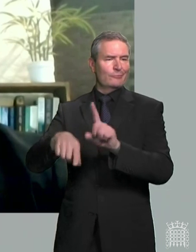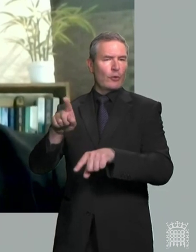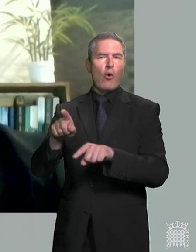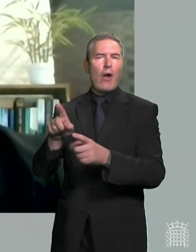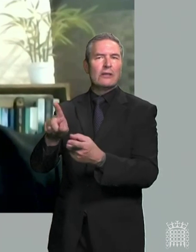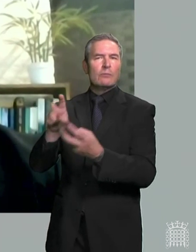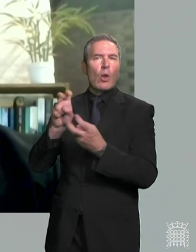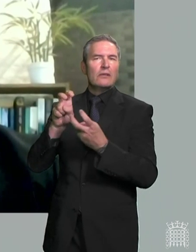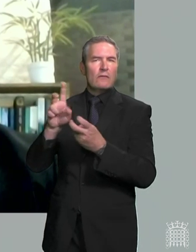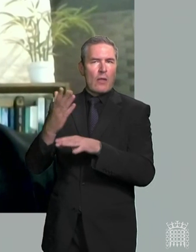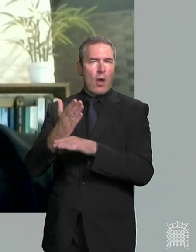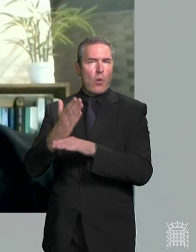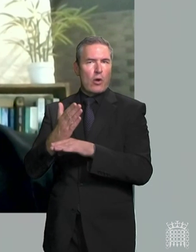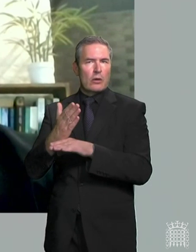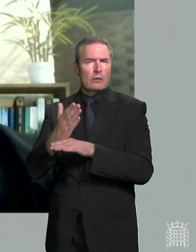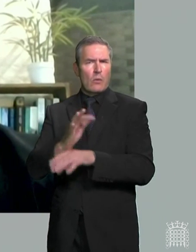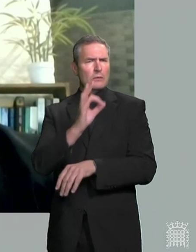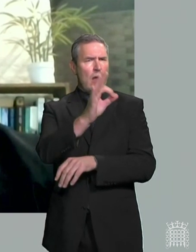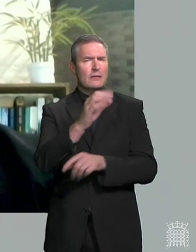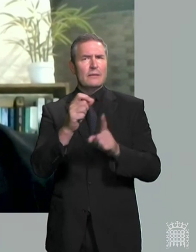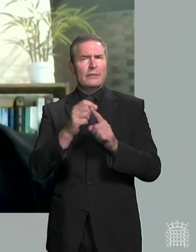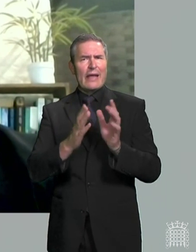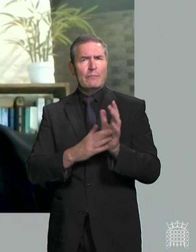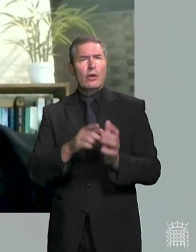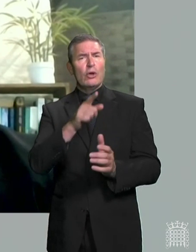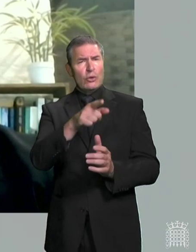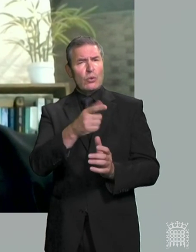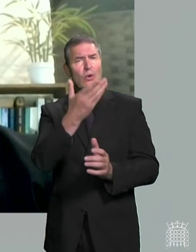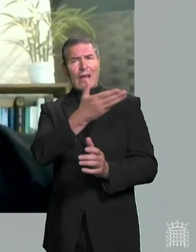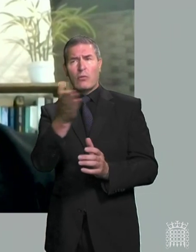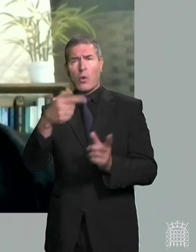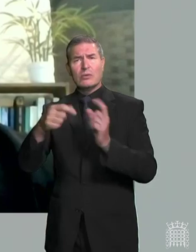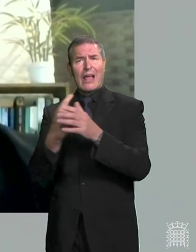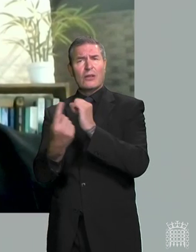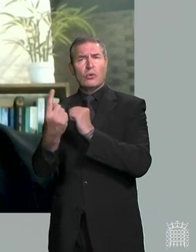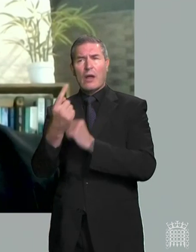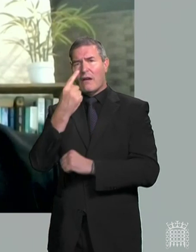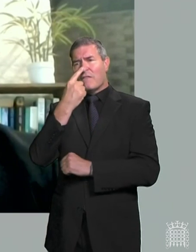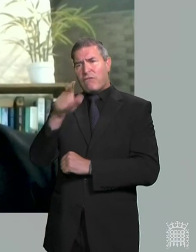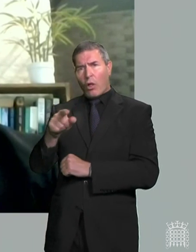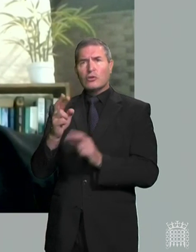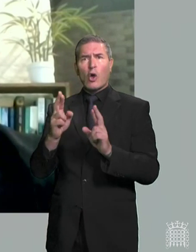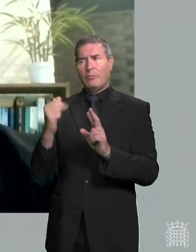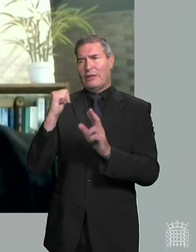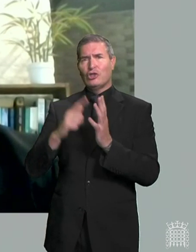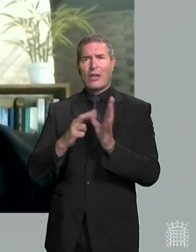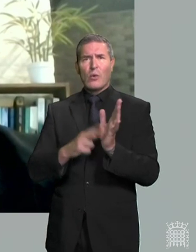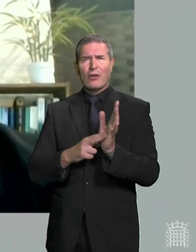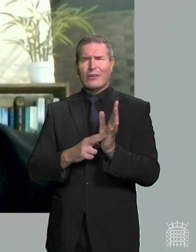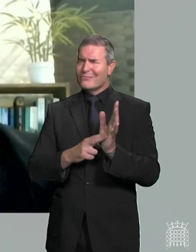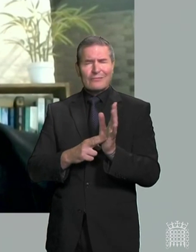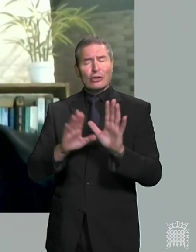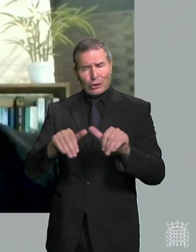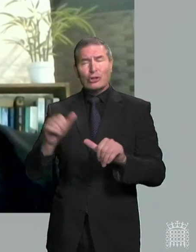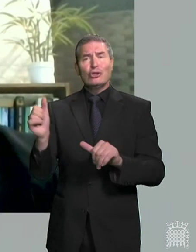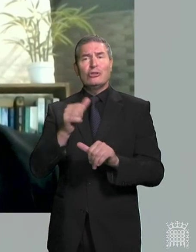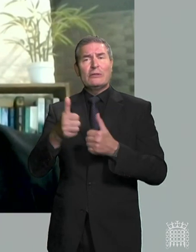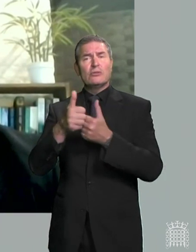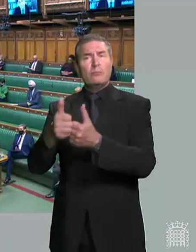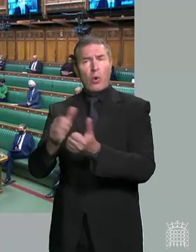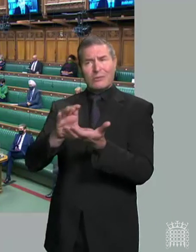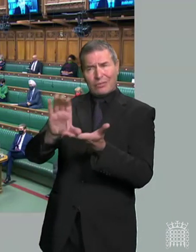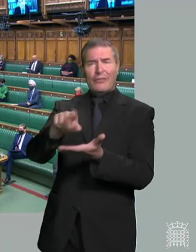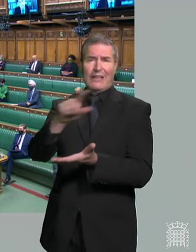I have to ask the Prime Minister: why did he give those who have been excluded false hope instead of the support they desperately needed?